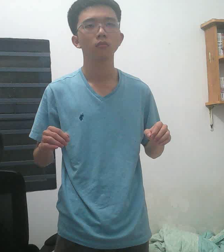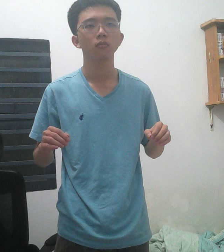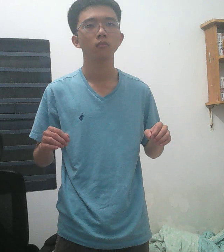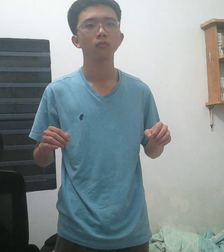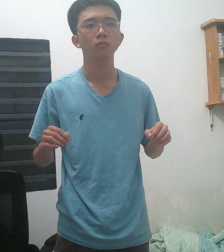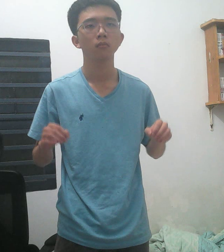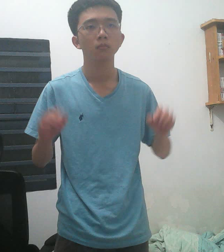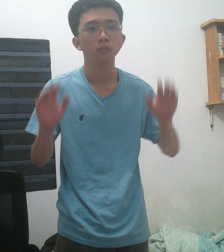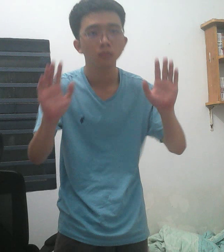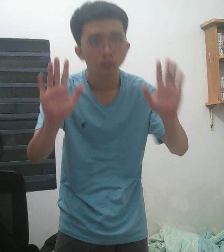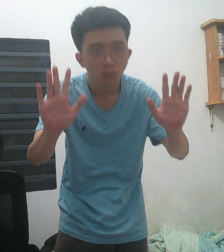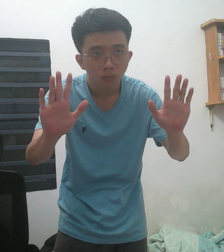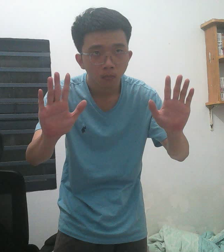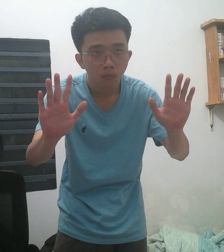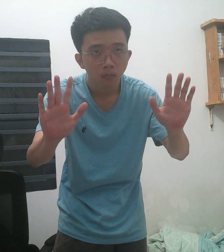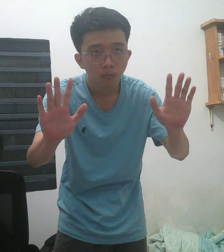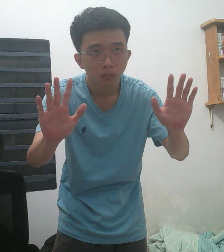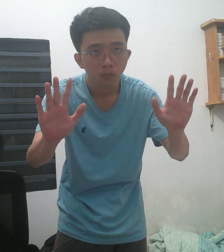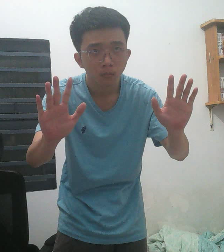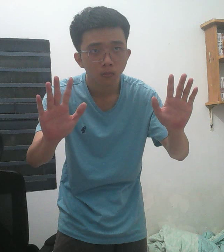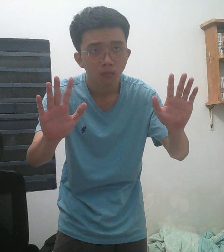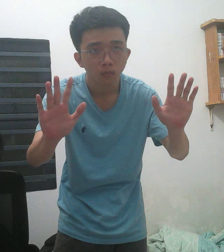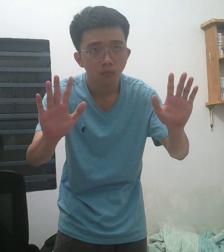dung lai